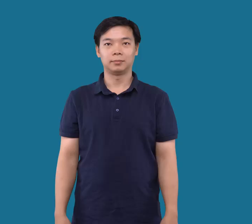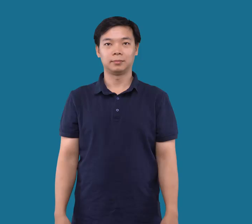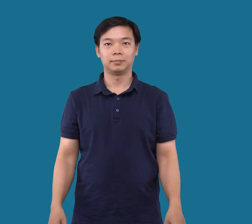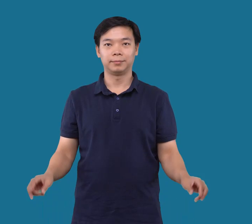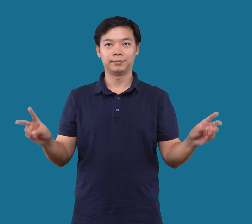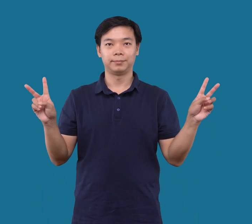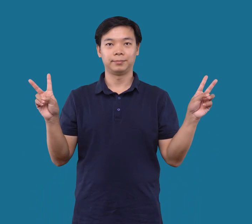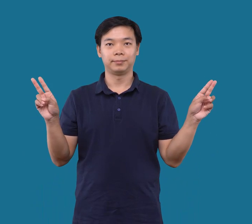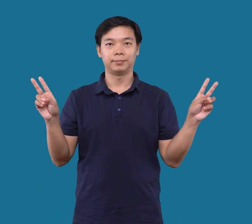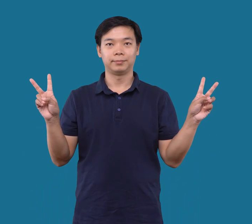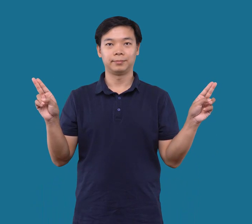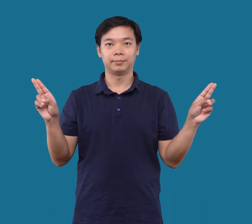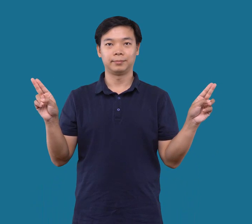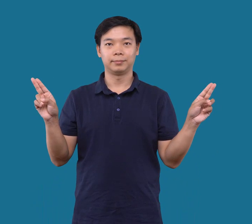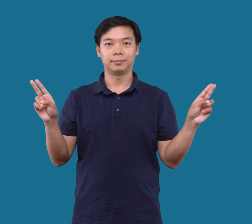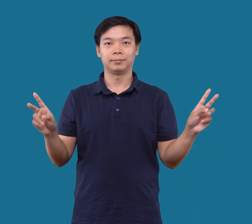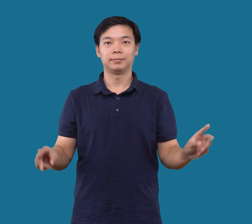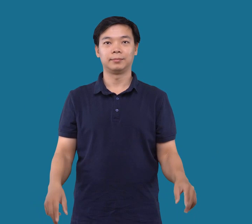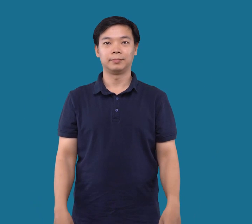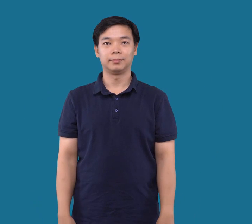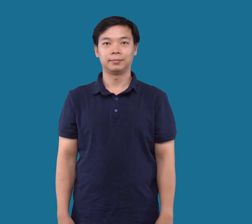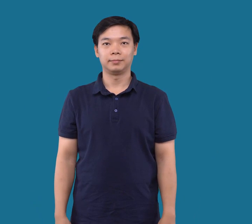con cua